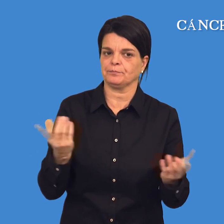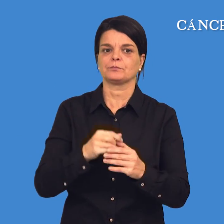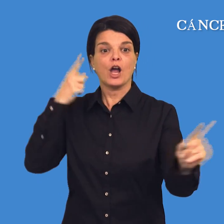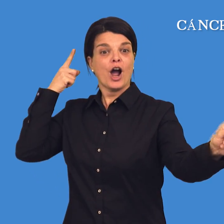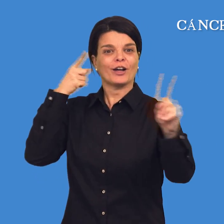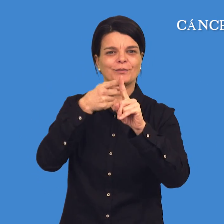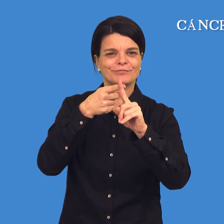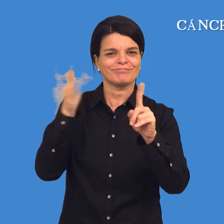objetivo